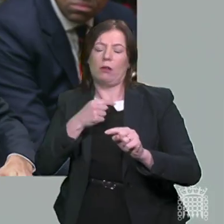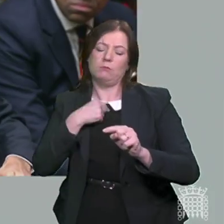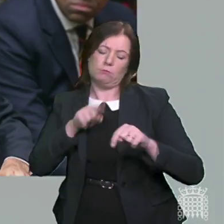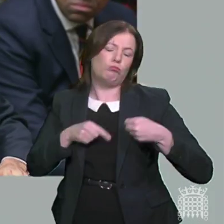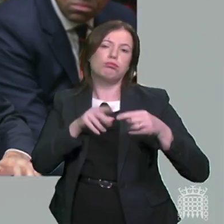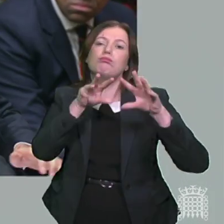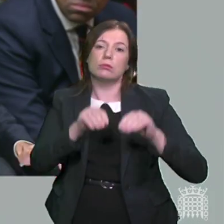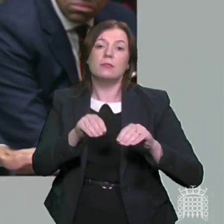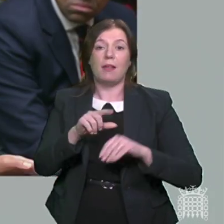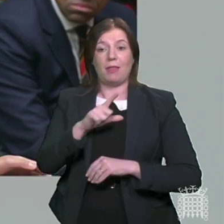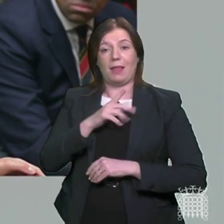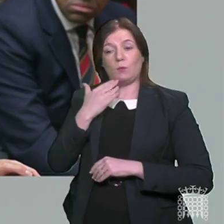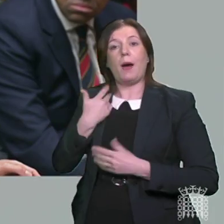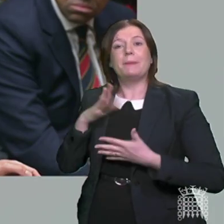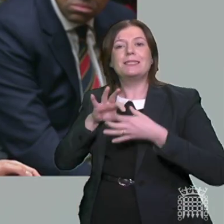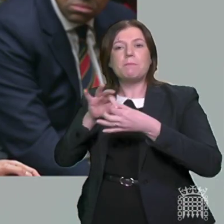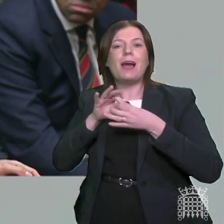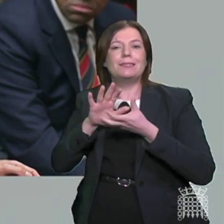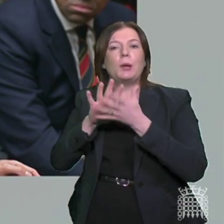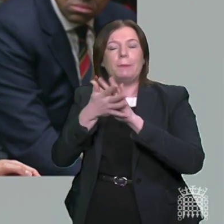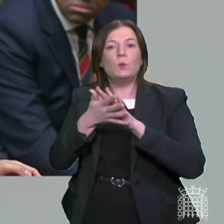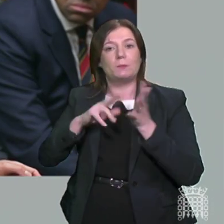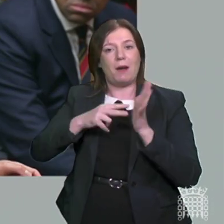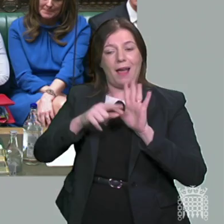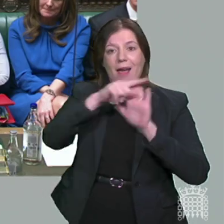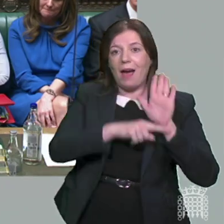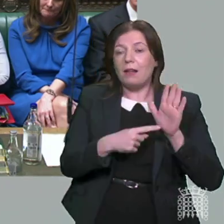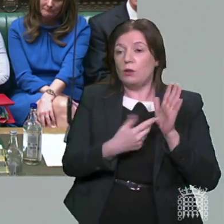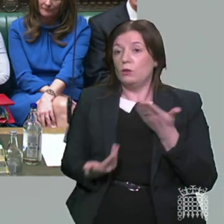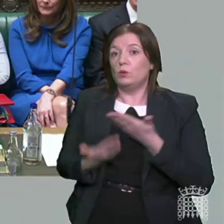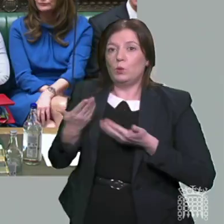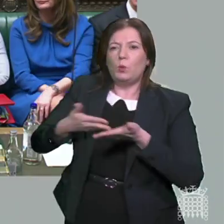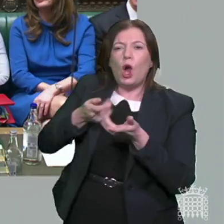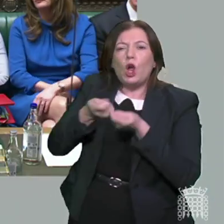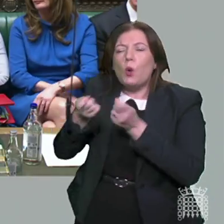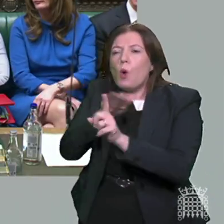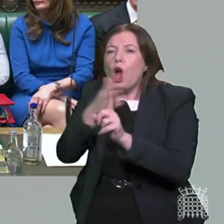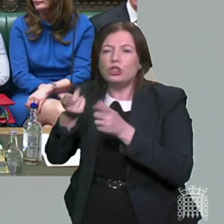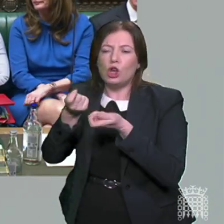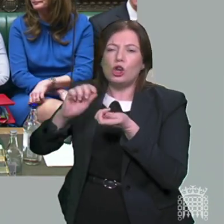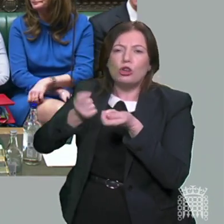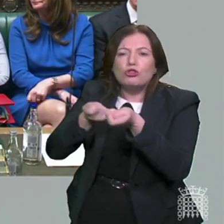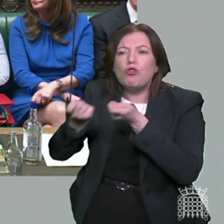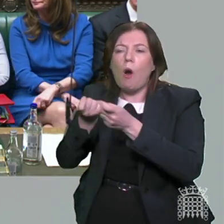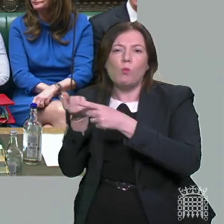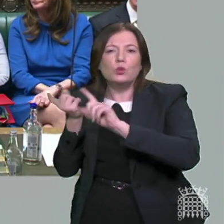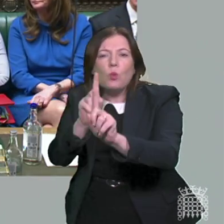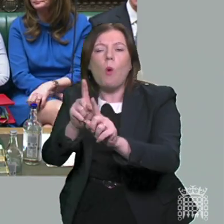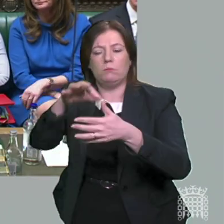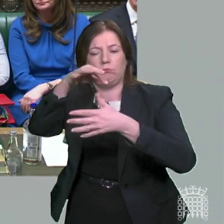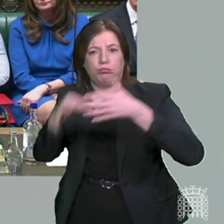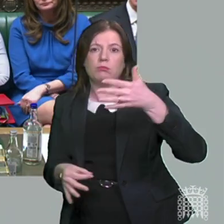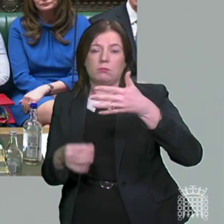That is why we passed the landmark Domestic Abuse Act 2021, introducing new offences such as coercion and coercive control, stalking and others.